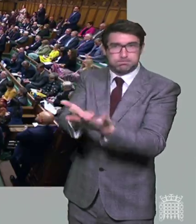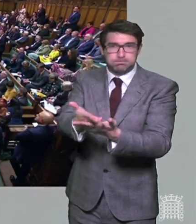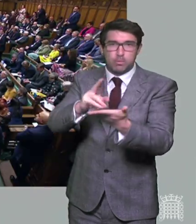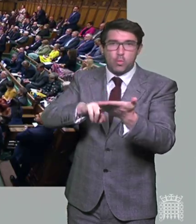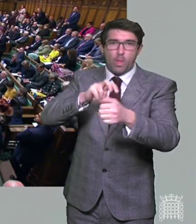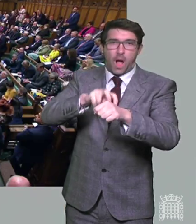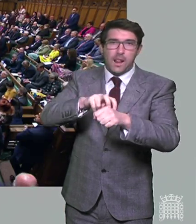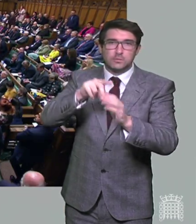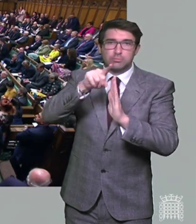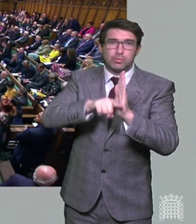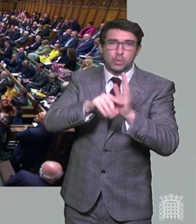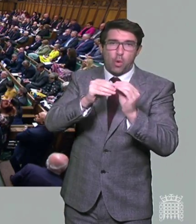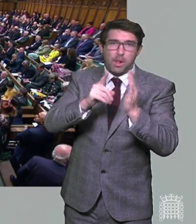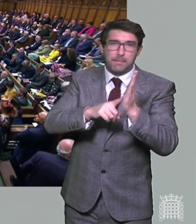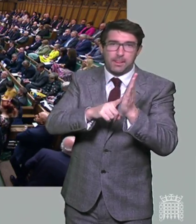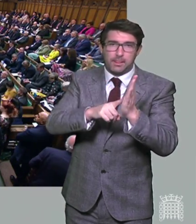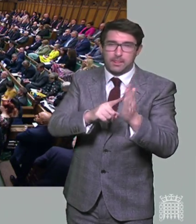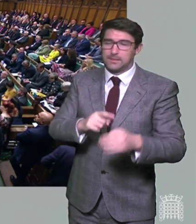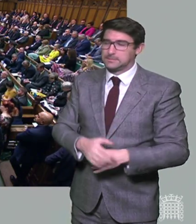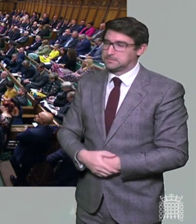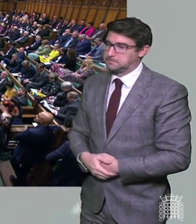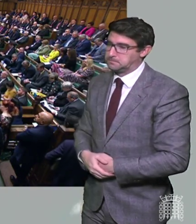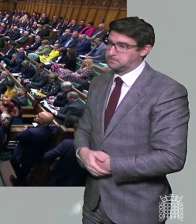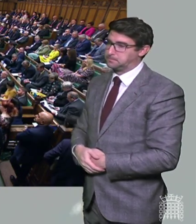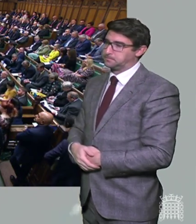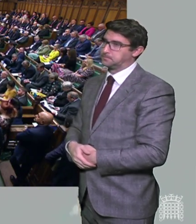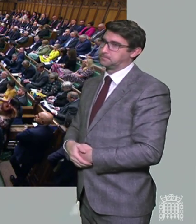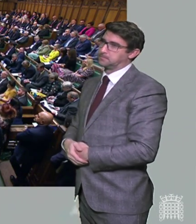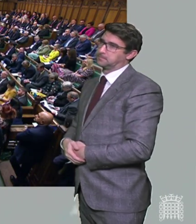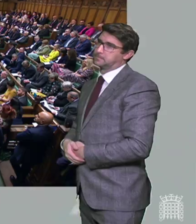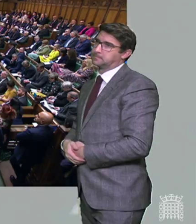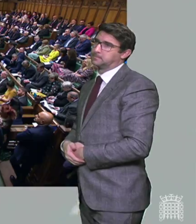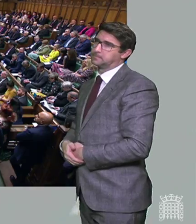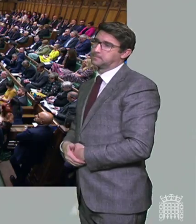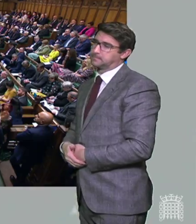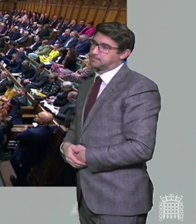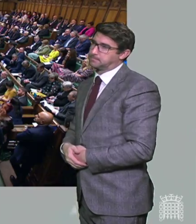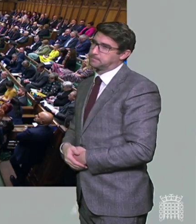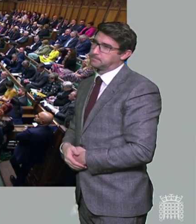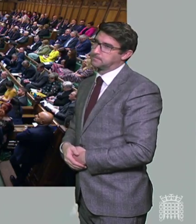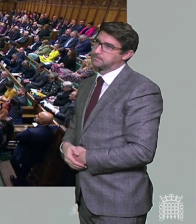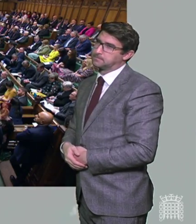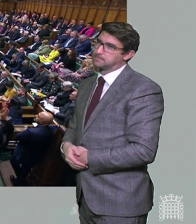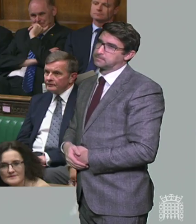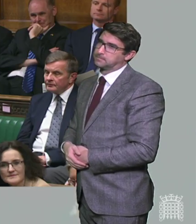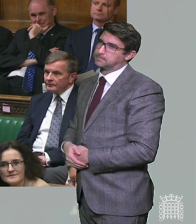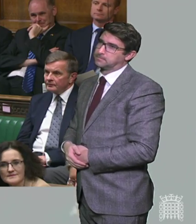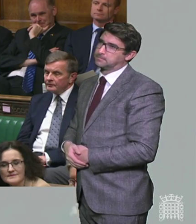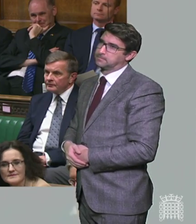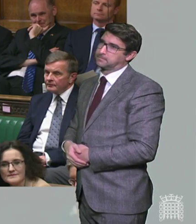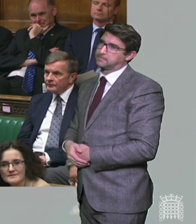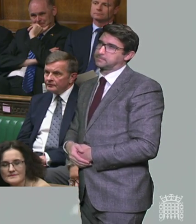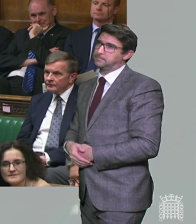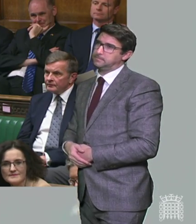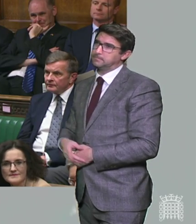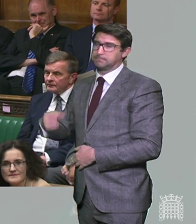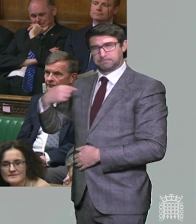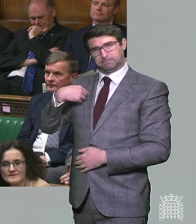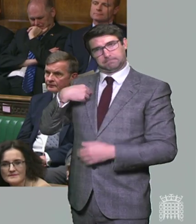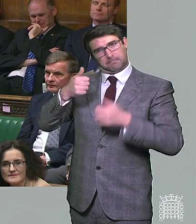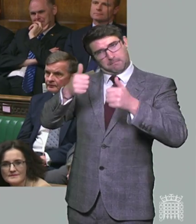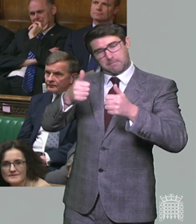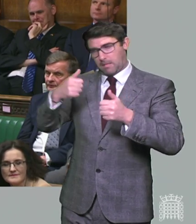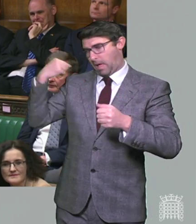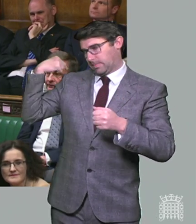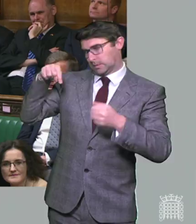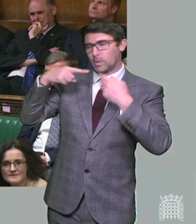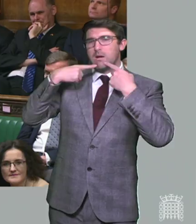Addressing health inequalities is a key part of levelling up, so I welcome this week’s news of £50 million to fund research into health disparities.